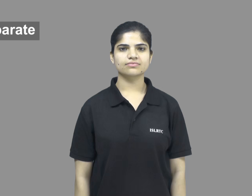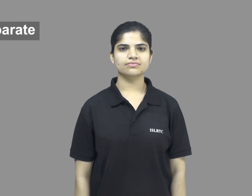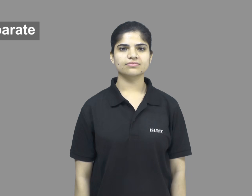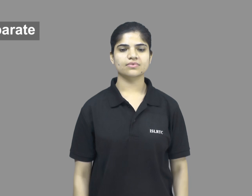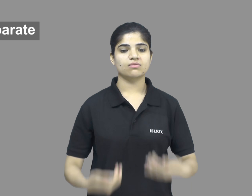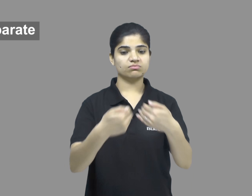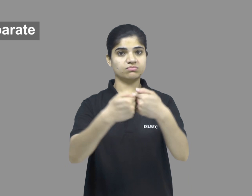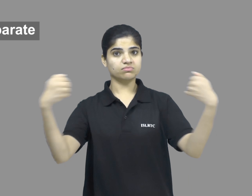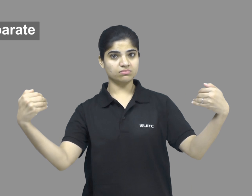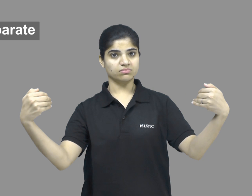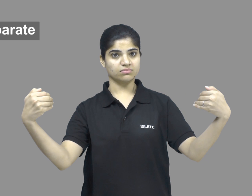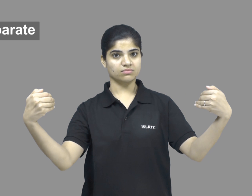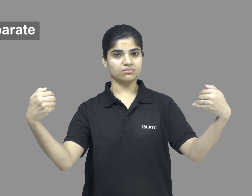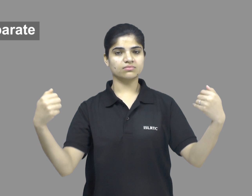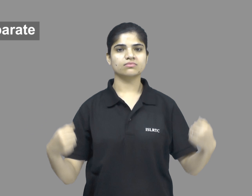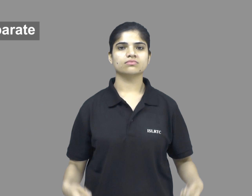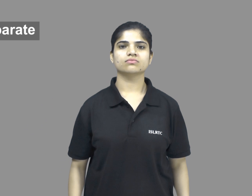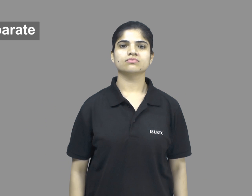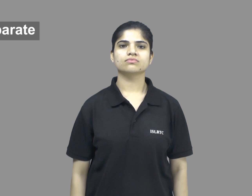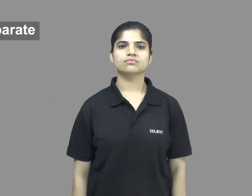Separate